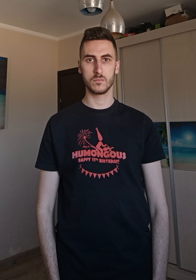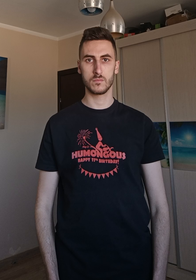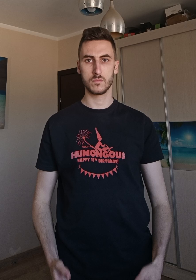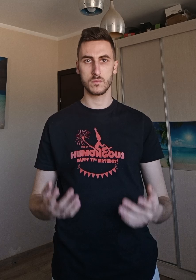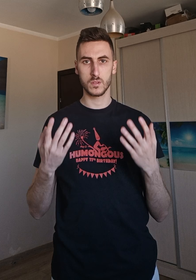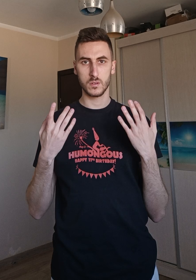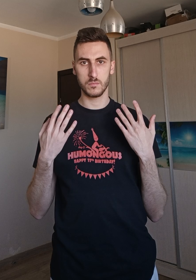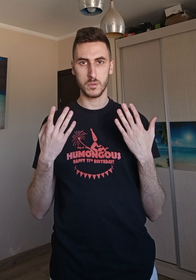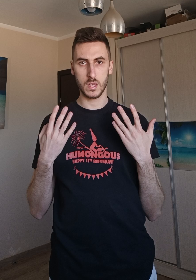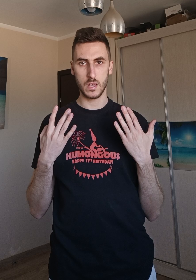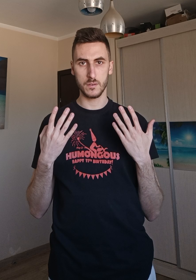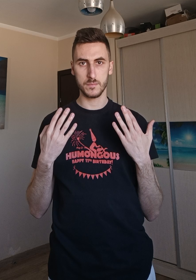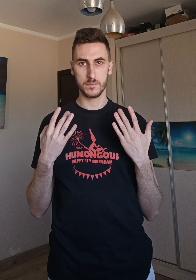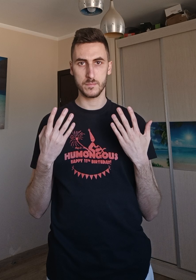מתי